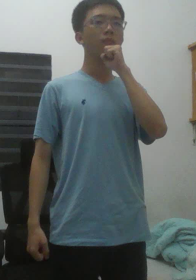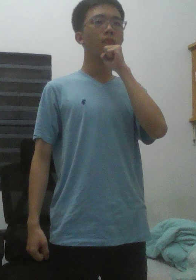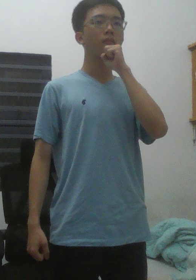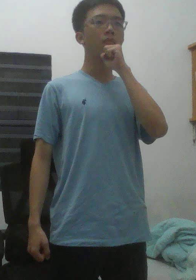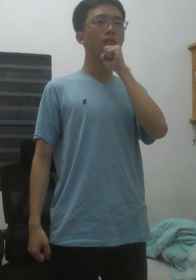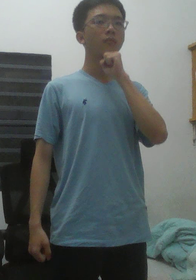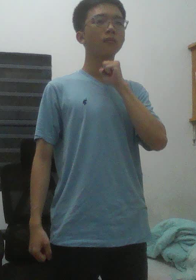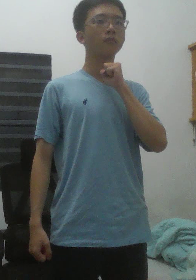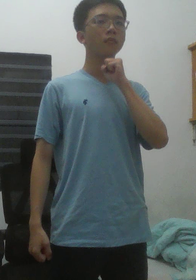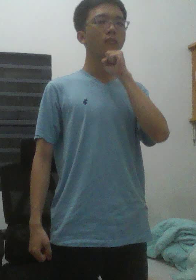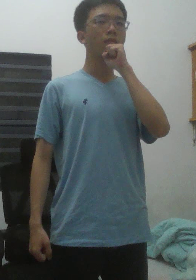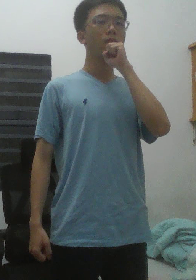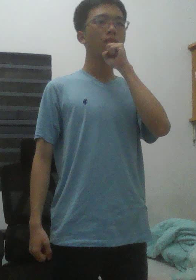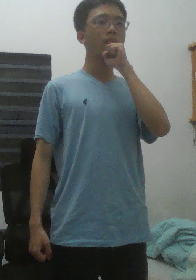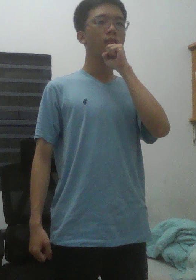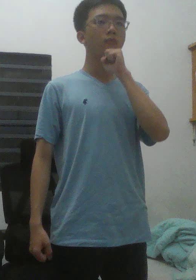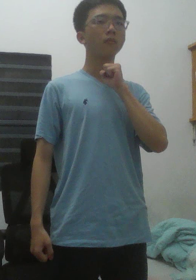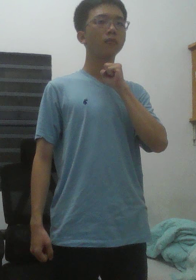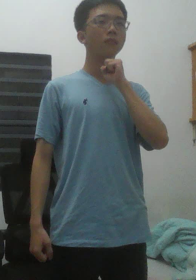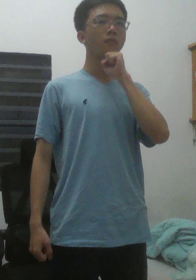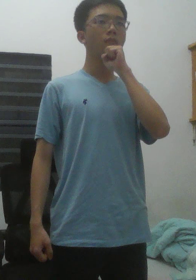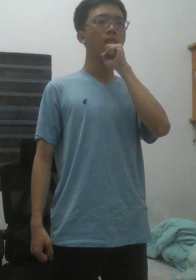dong y